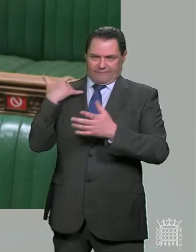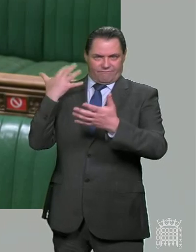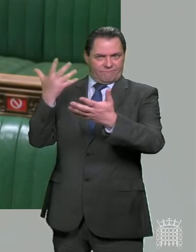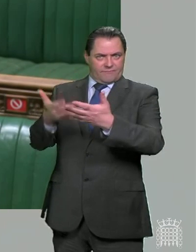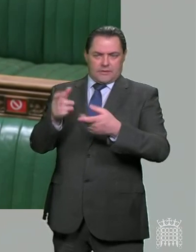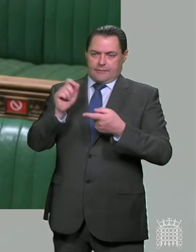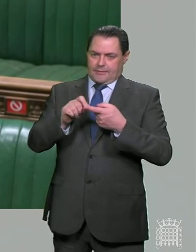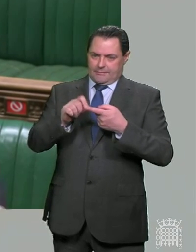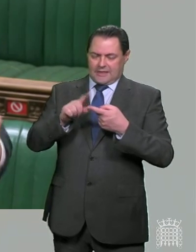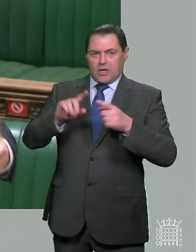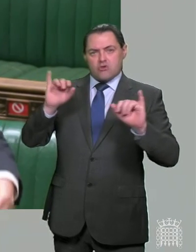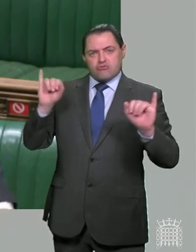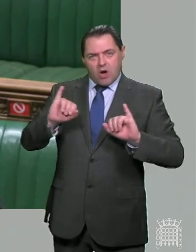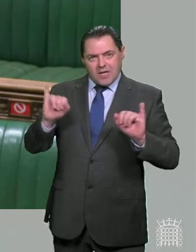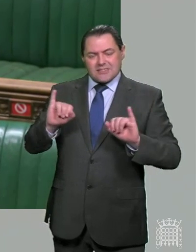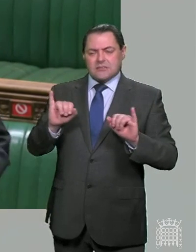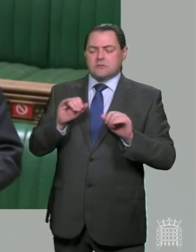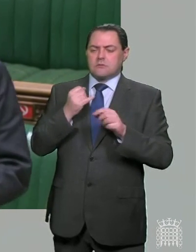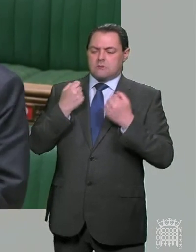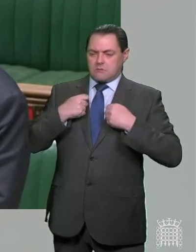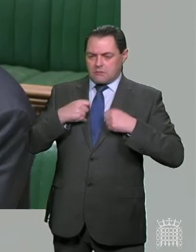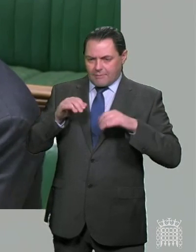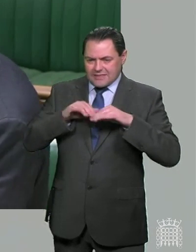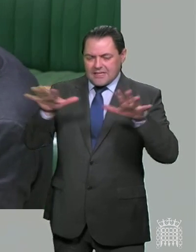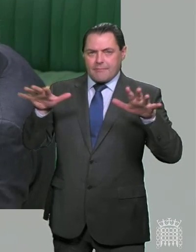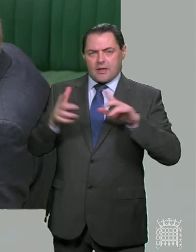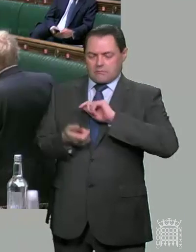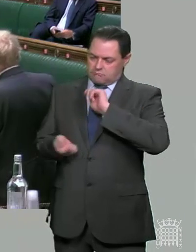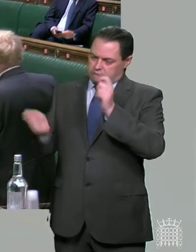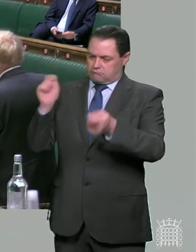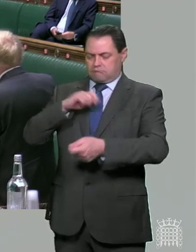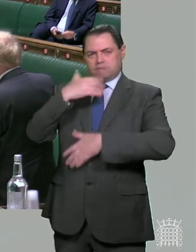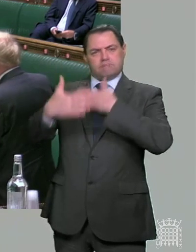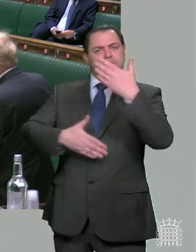Since the PPE crisis began—since the pandemic began—we have turned things round.